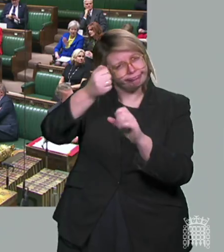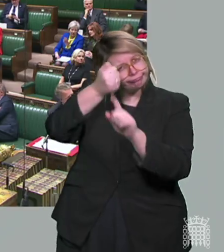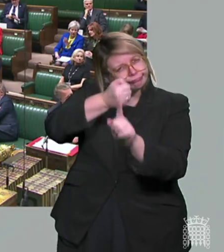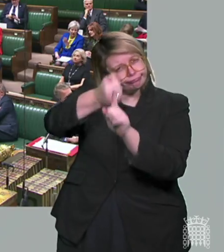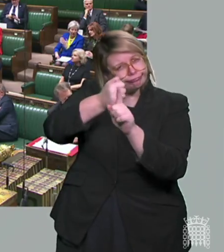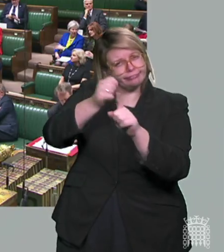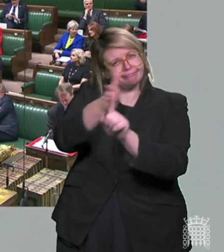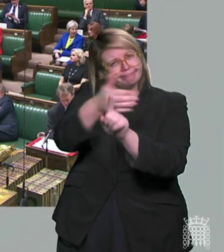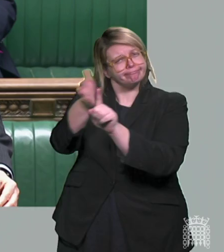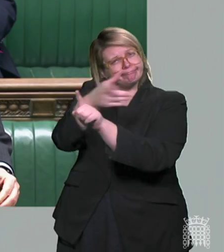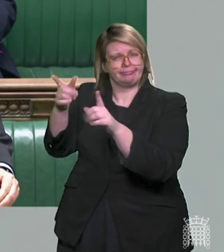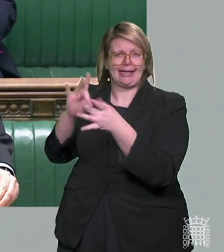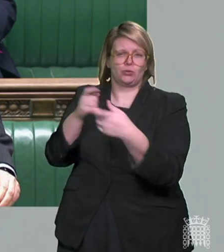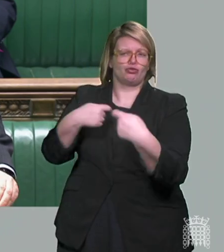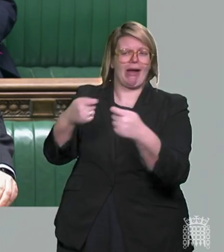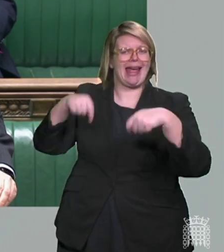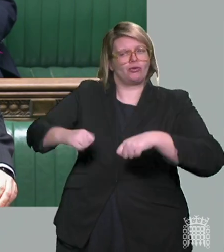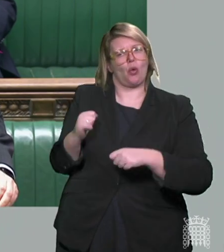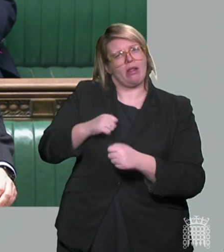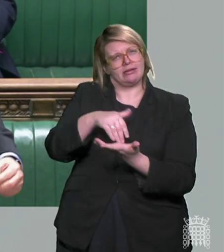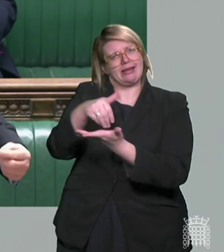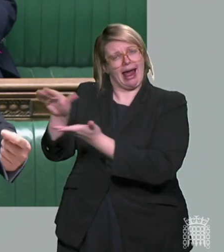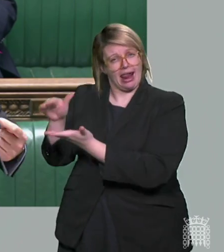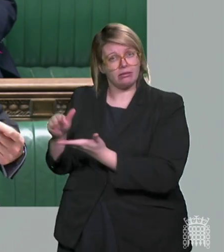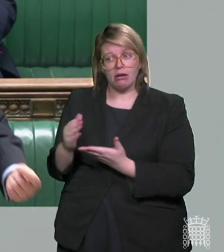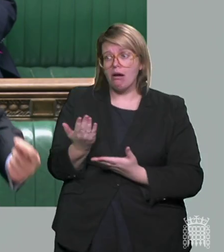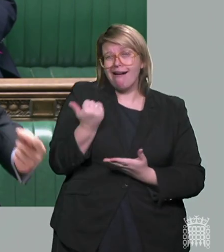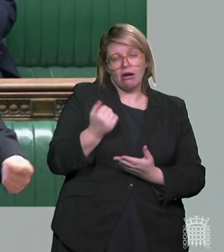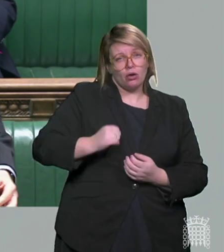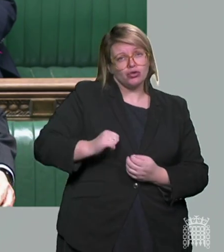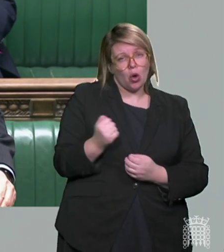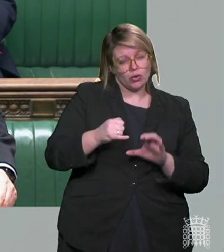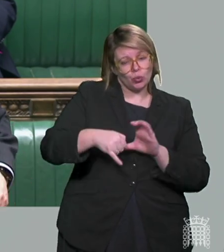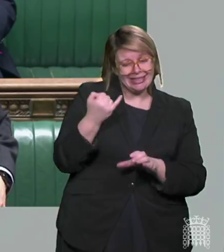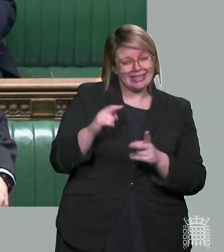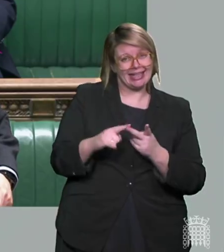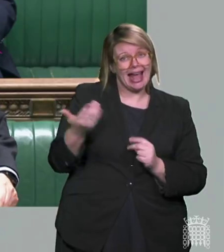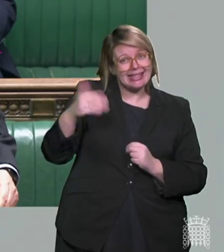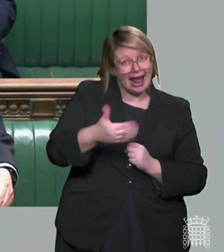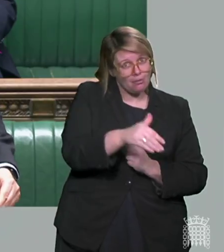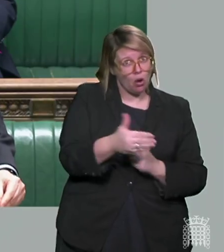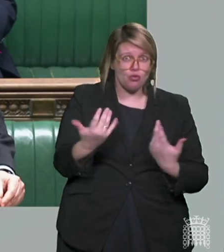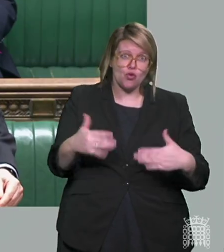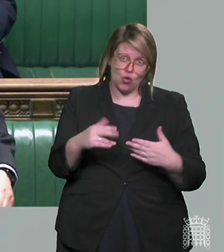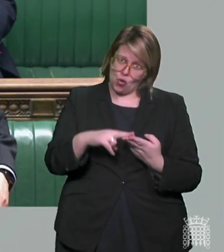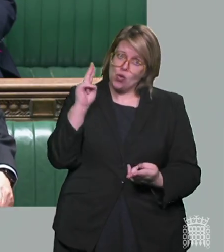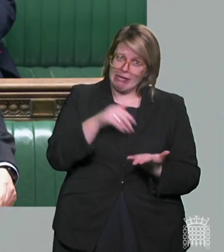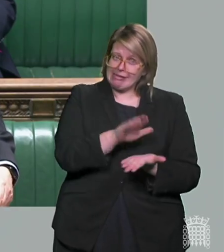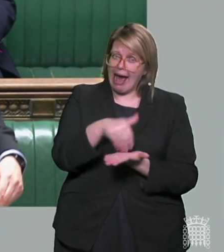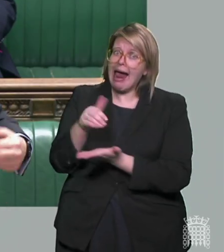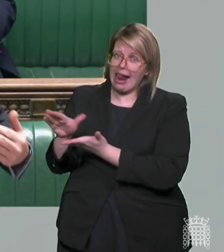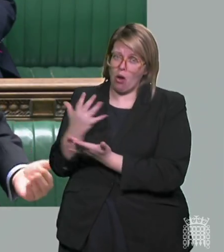The latest statistics on exports of Scotch whisky and salmon underline how much demand there is for these premium products.